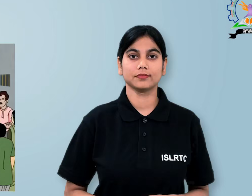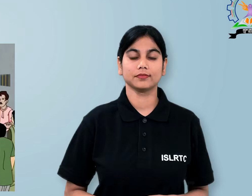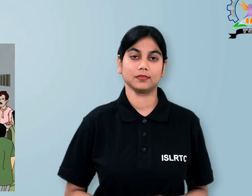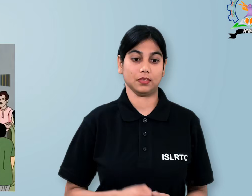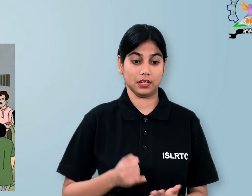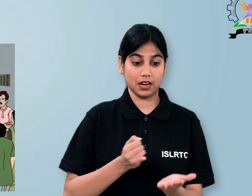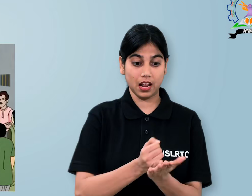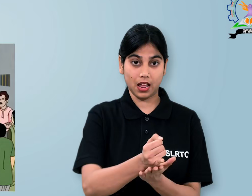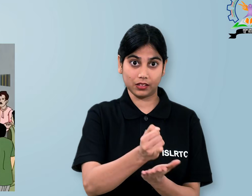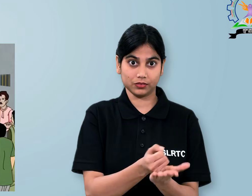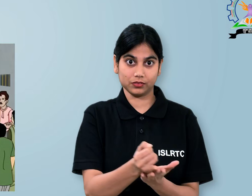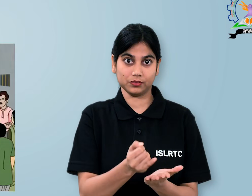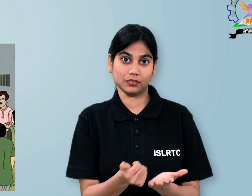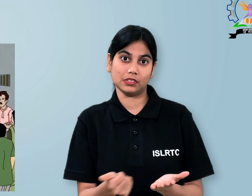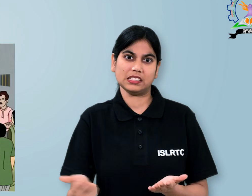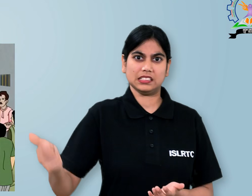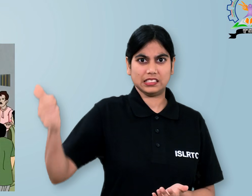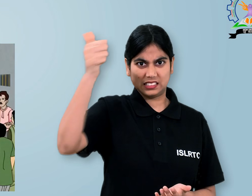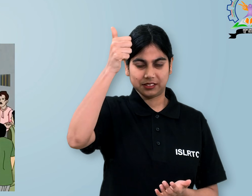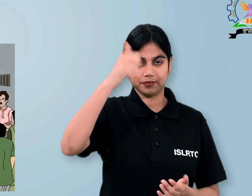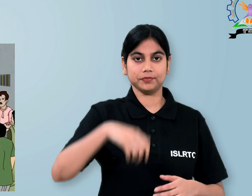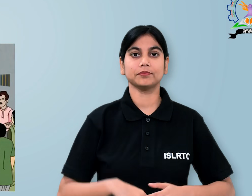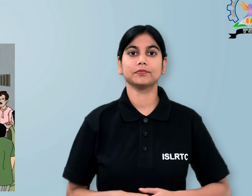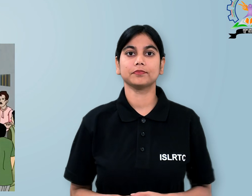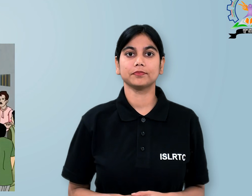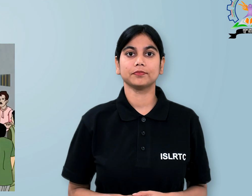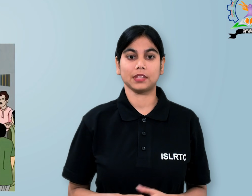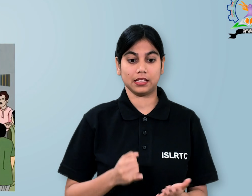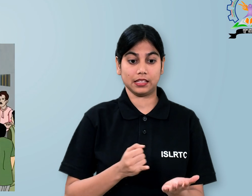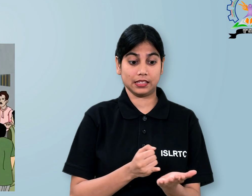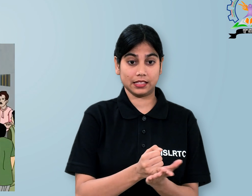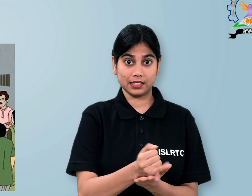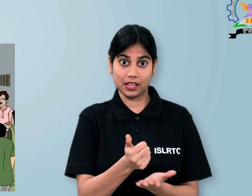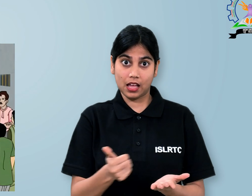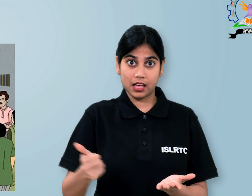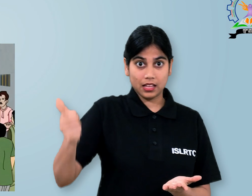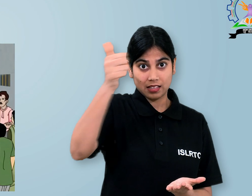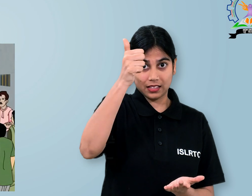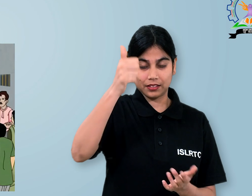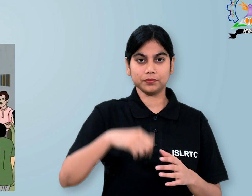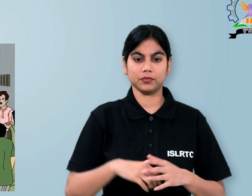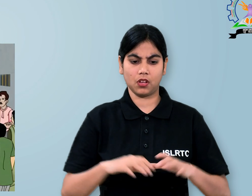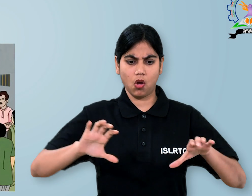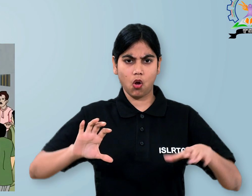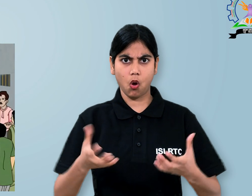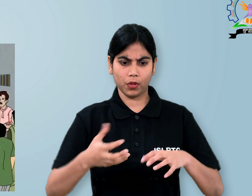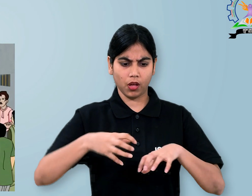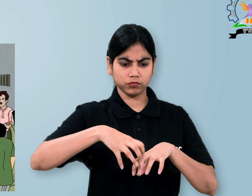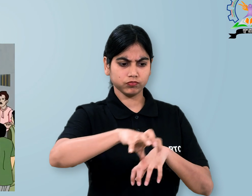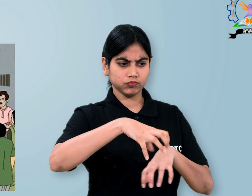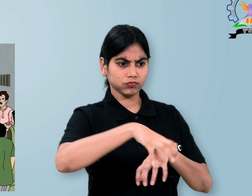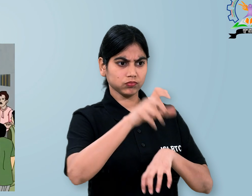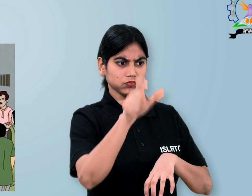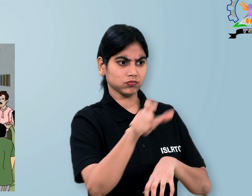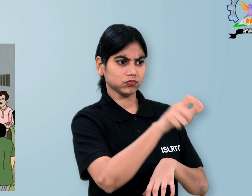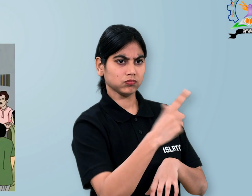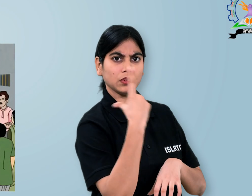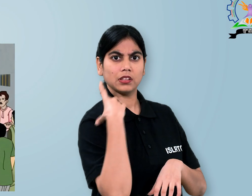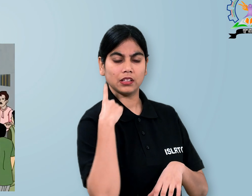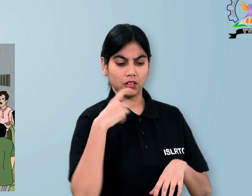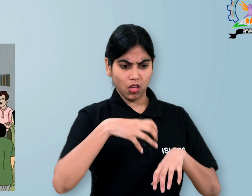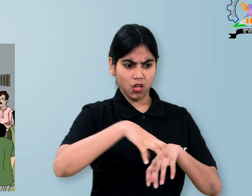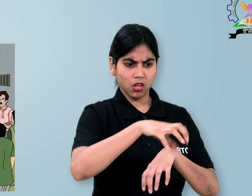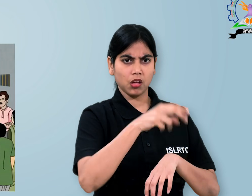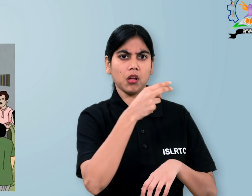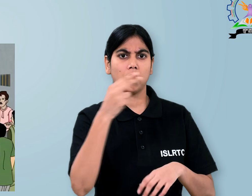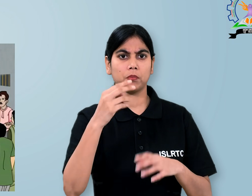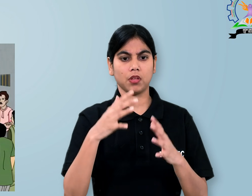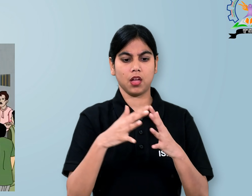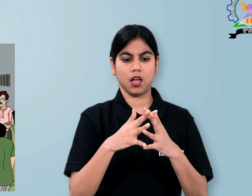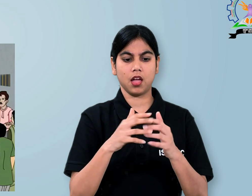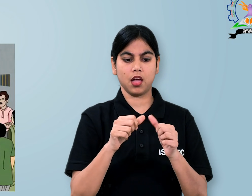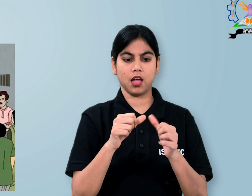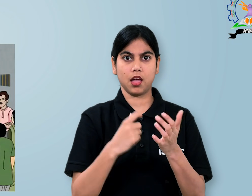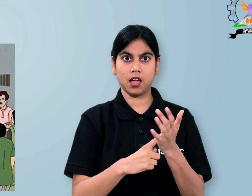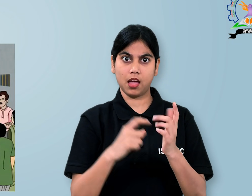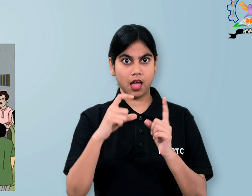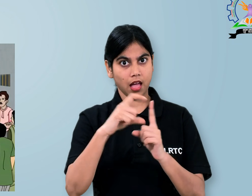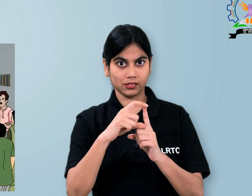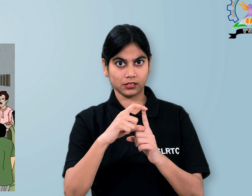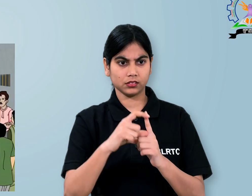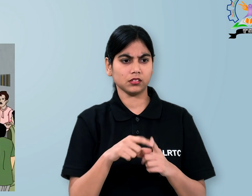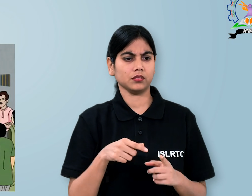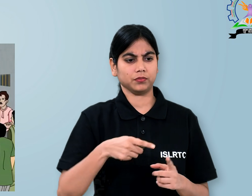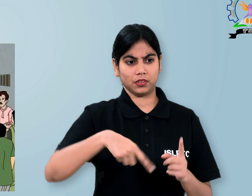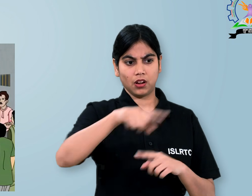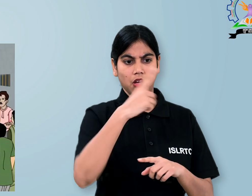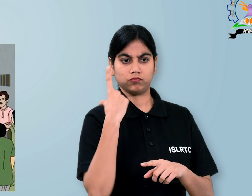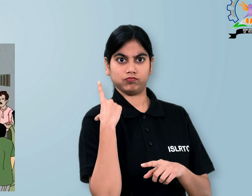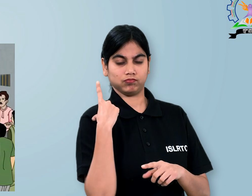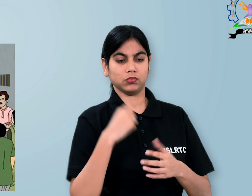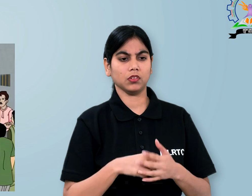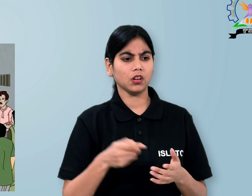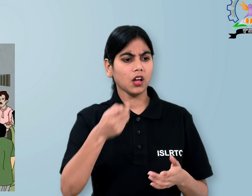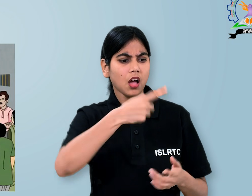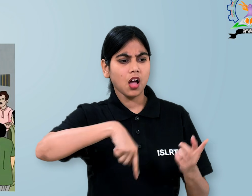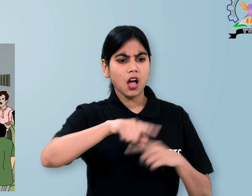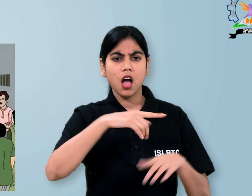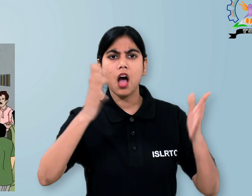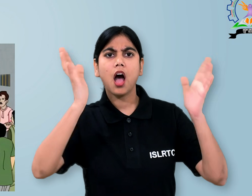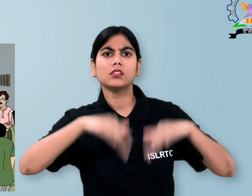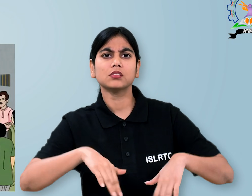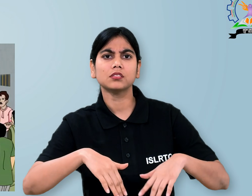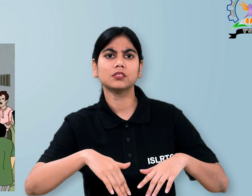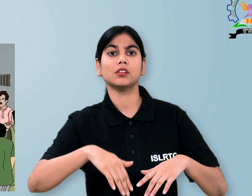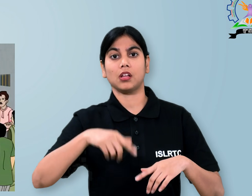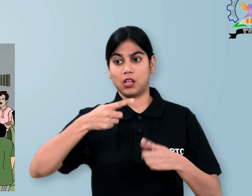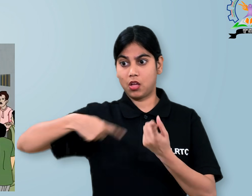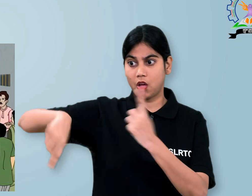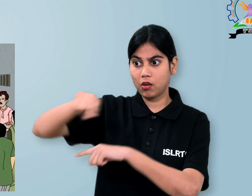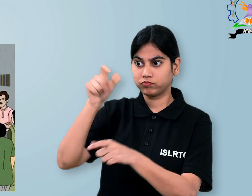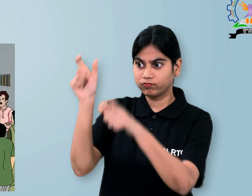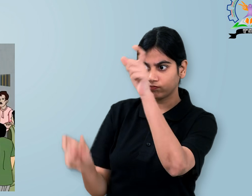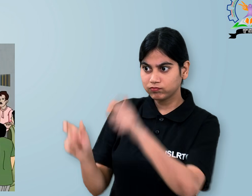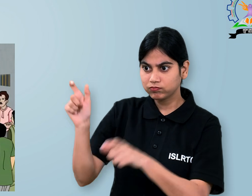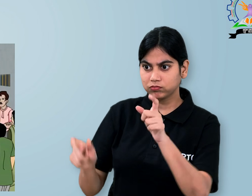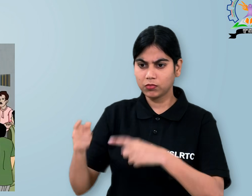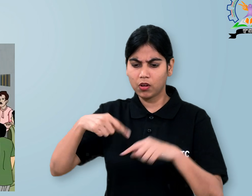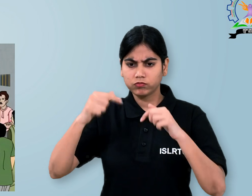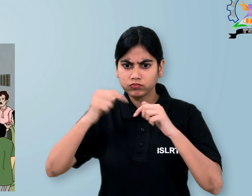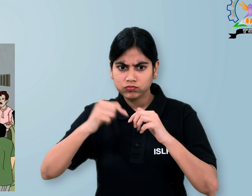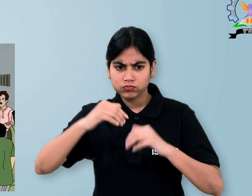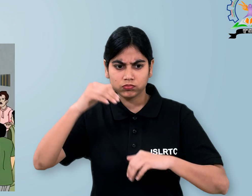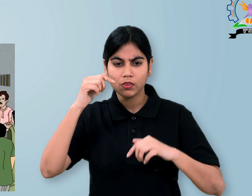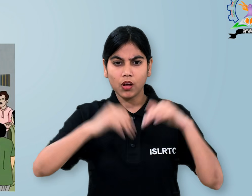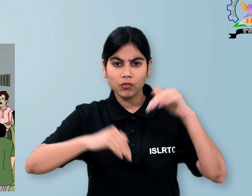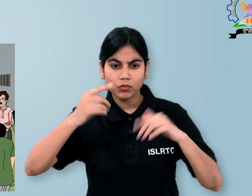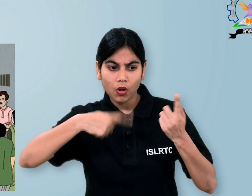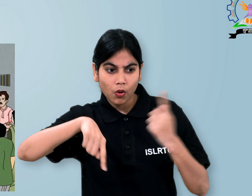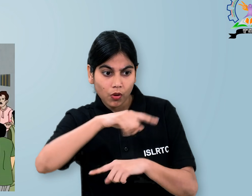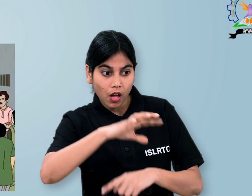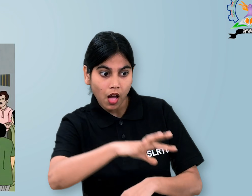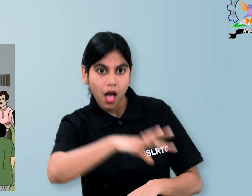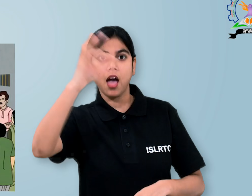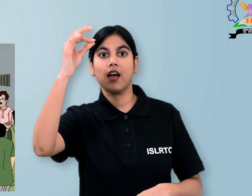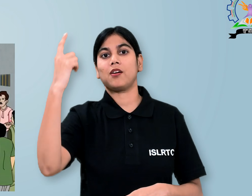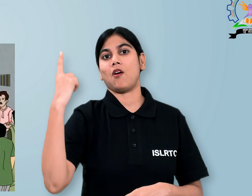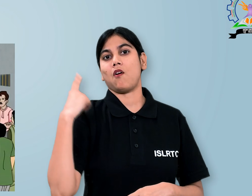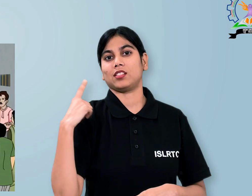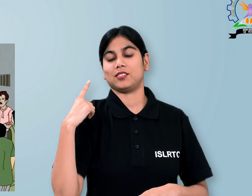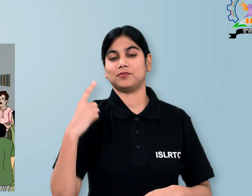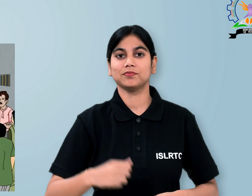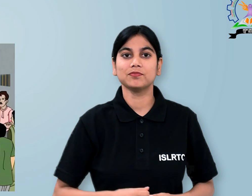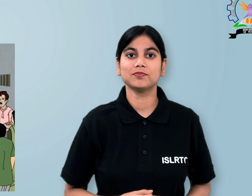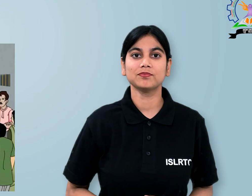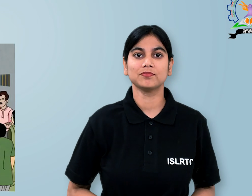Panch or Members of Panchayat or Ward Member The Gram Panchayat (Village Panchayat) is divided into wards and each ward is represented by a Ward Member or Commissioner, also referred to as a Panch or Panchayat Member, who is directly elected by the villagers.